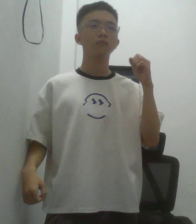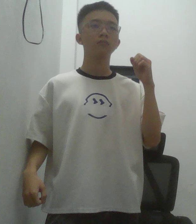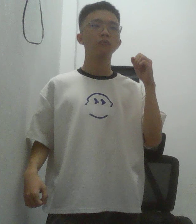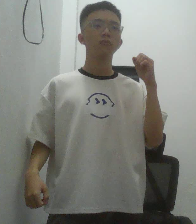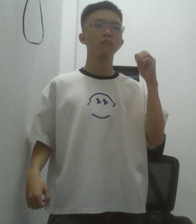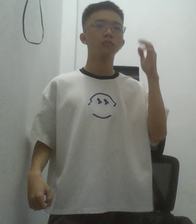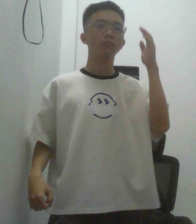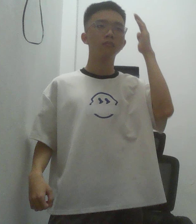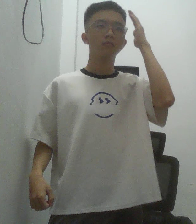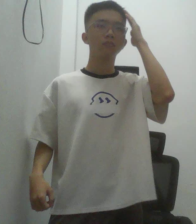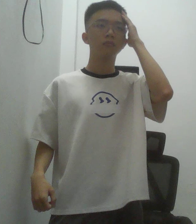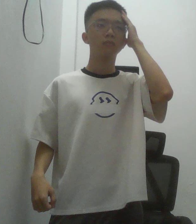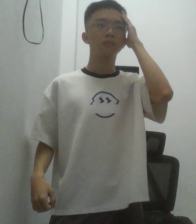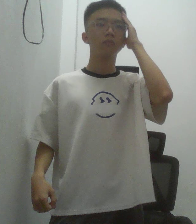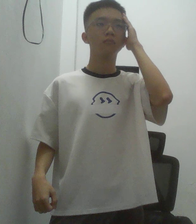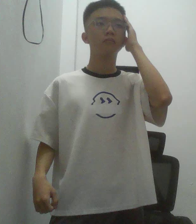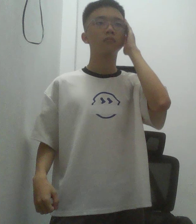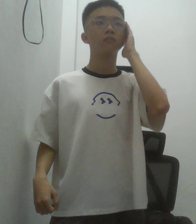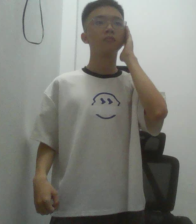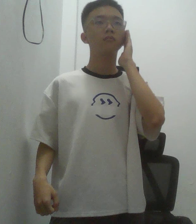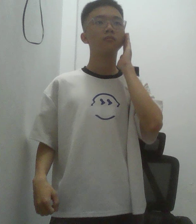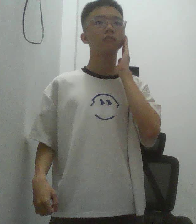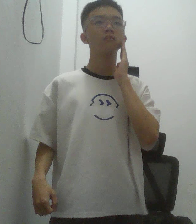dep